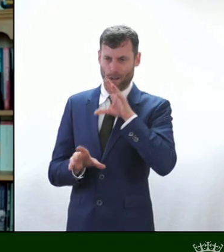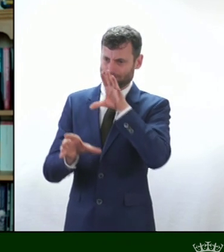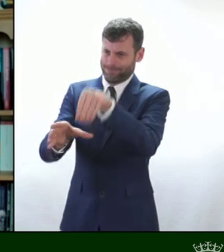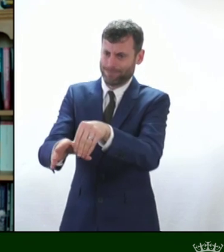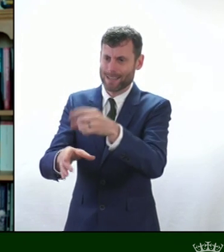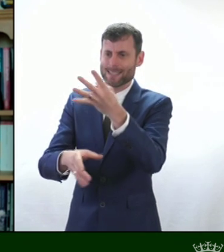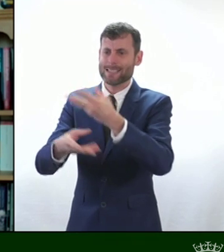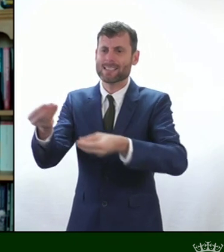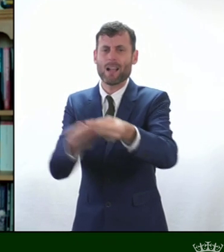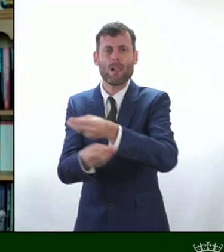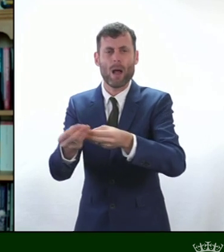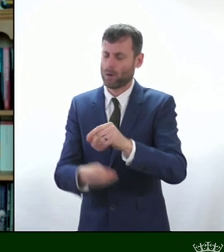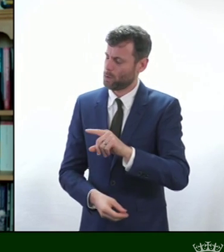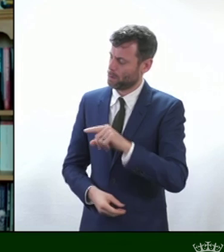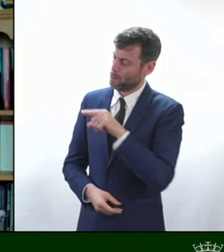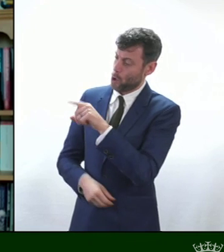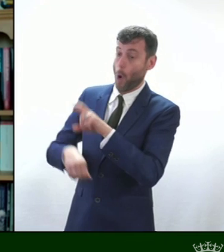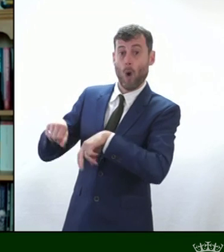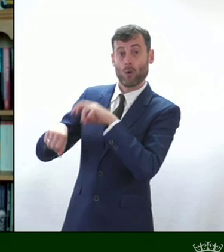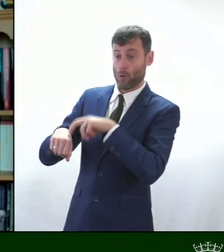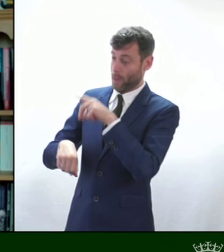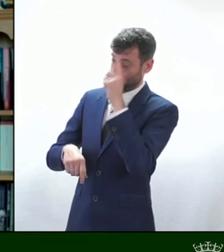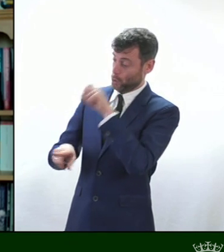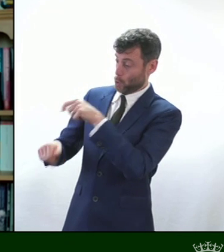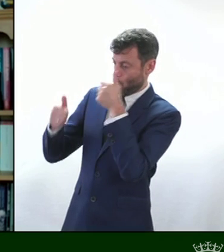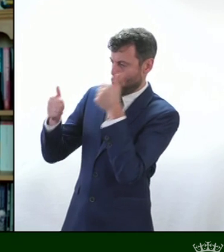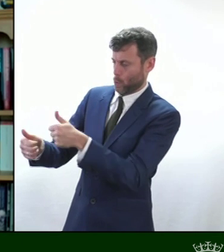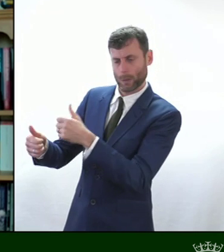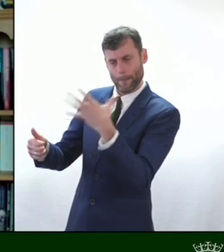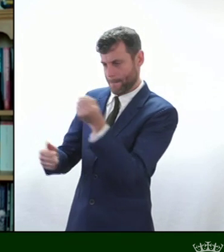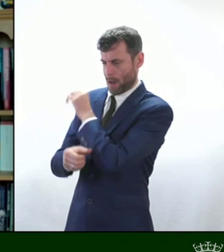What is good for Northern Ireland is surely good enough for Scotland.